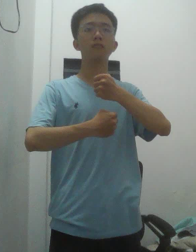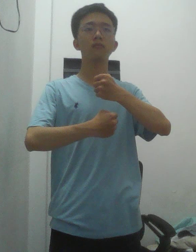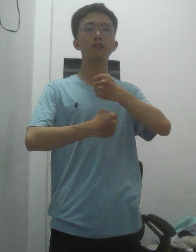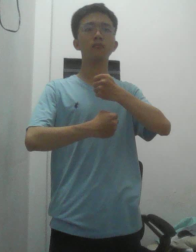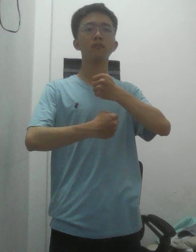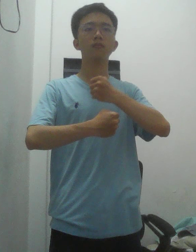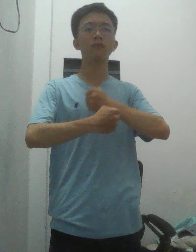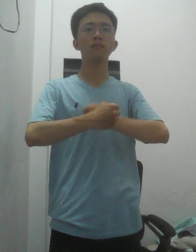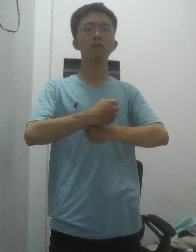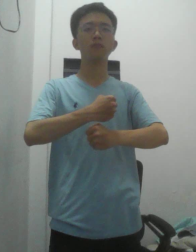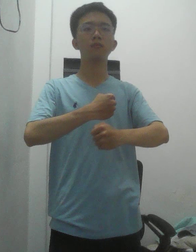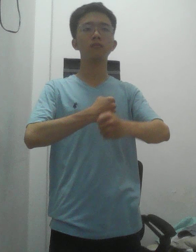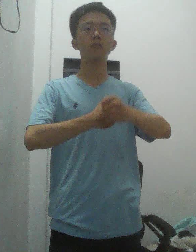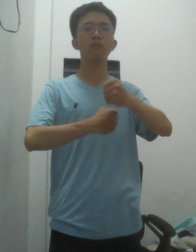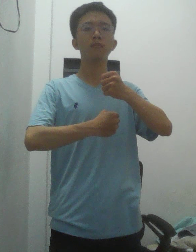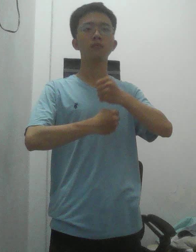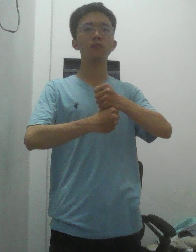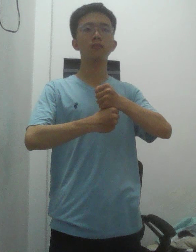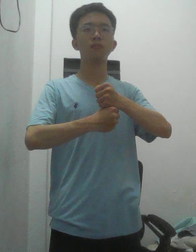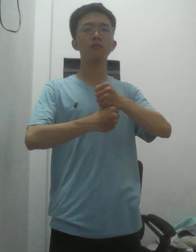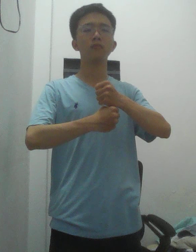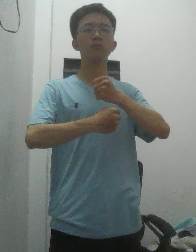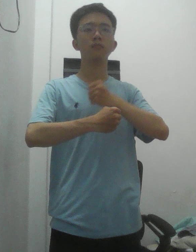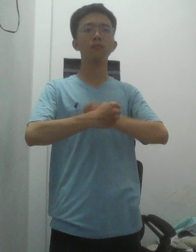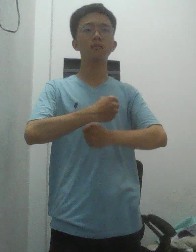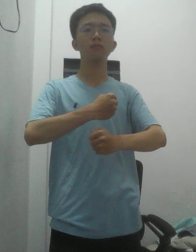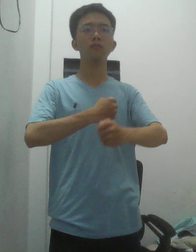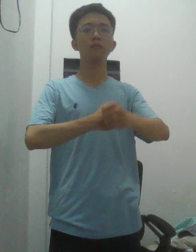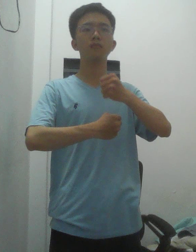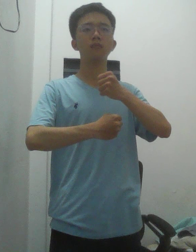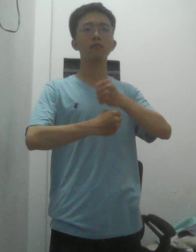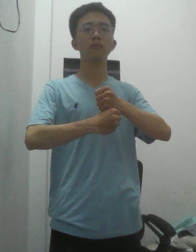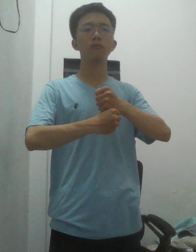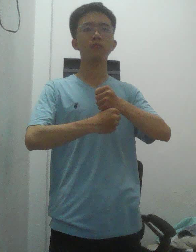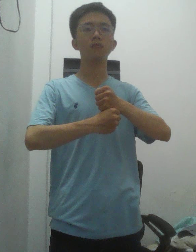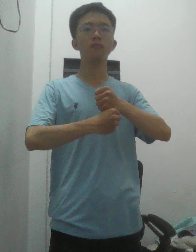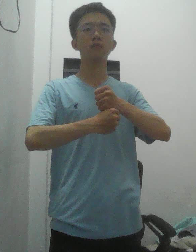quanh nam